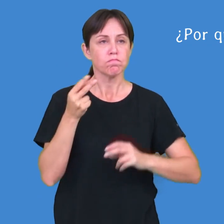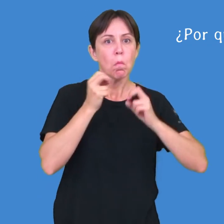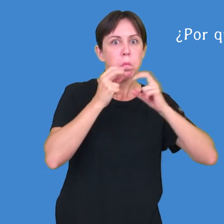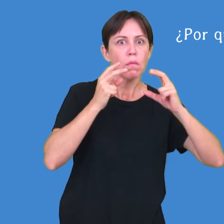gordo